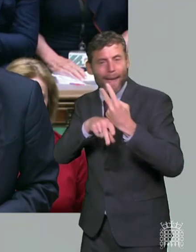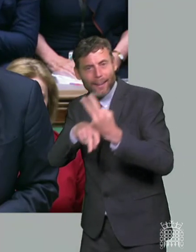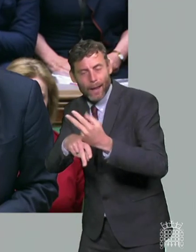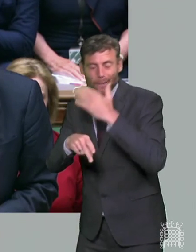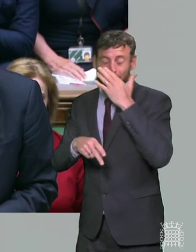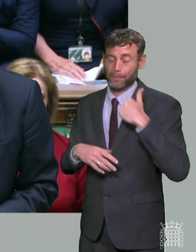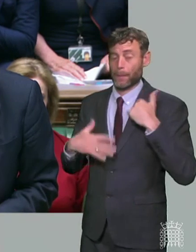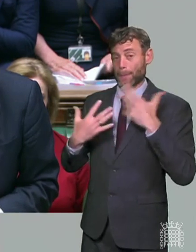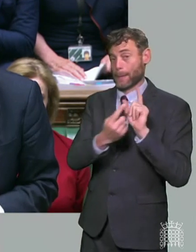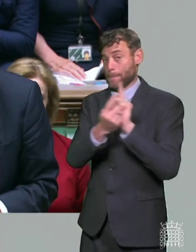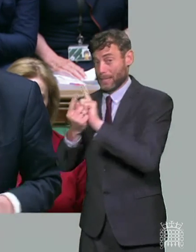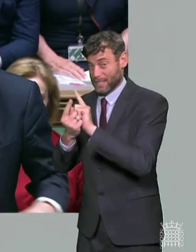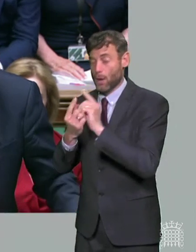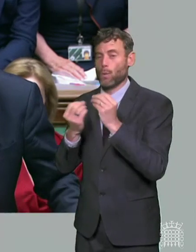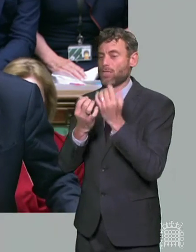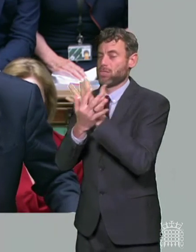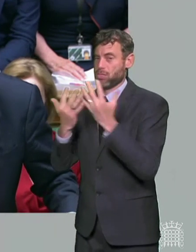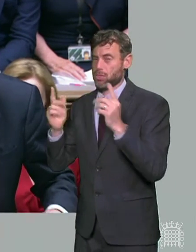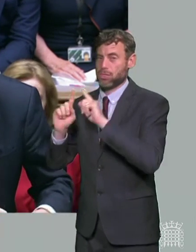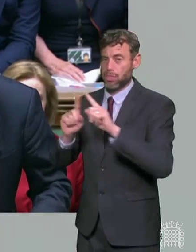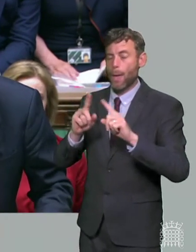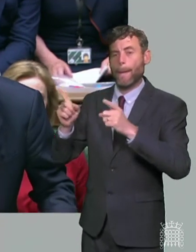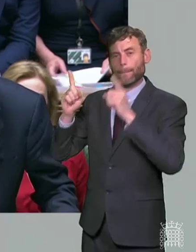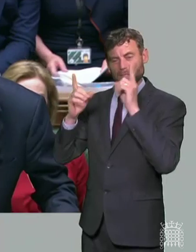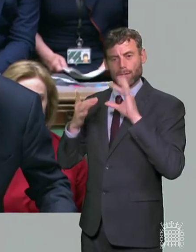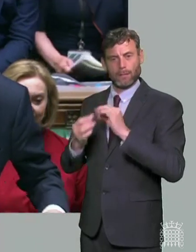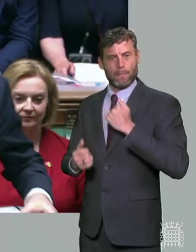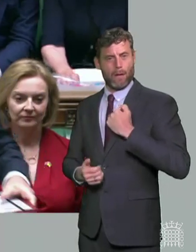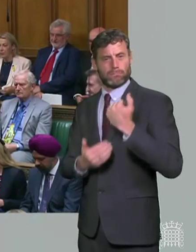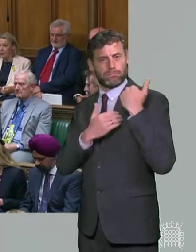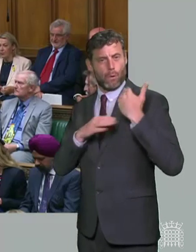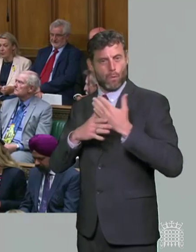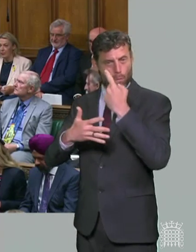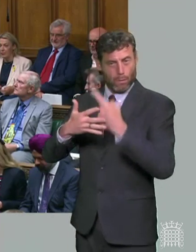In addition to my duties in this House, I shall have further such meetings later today.